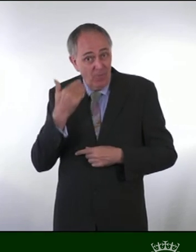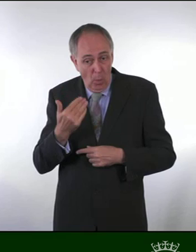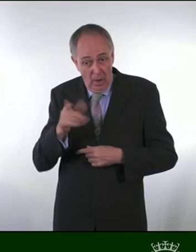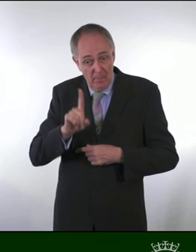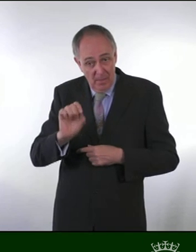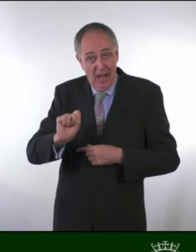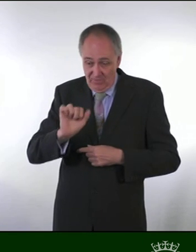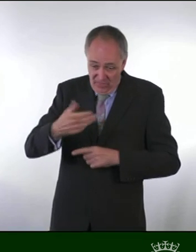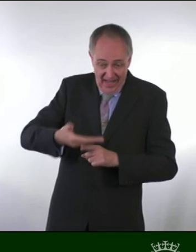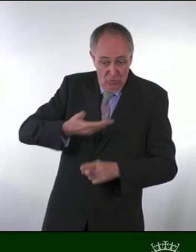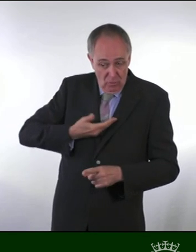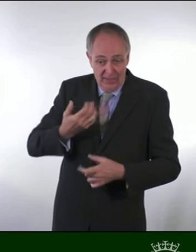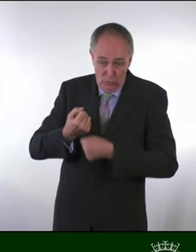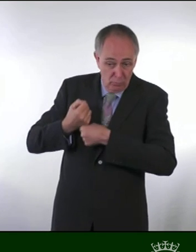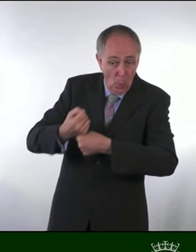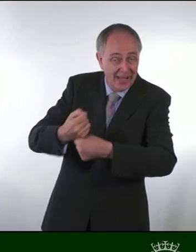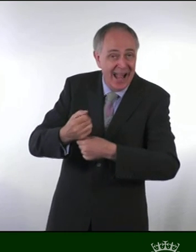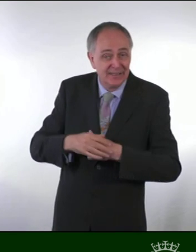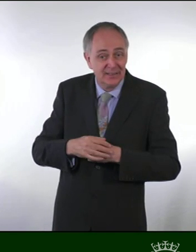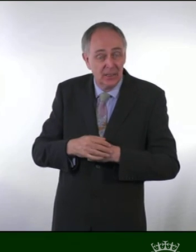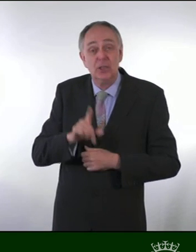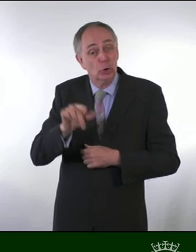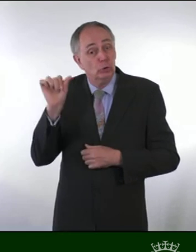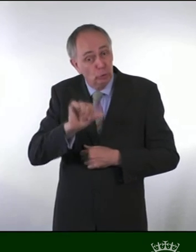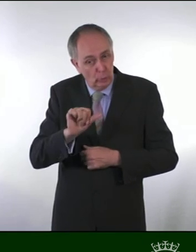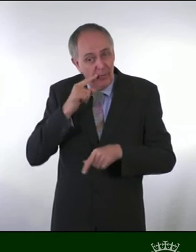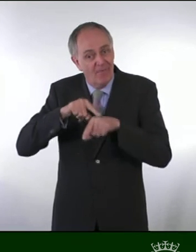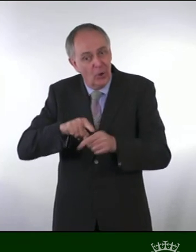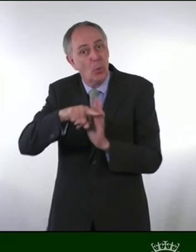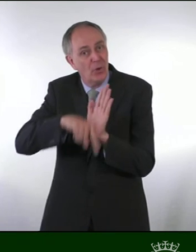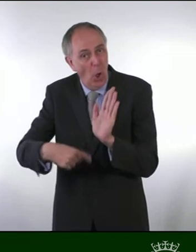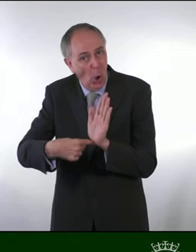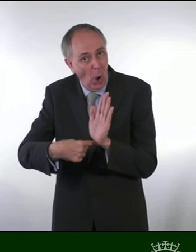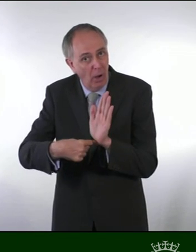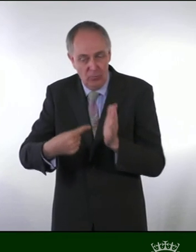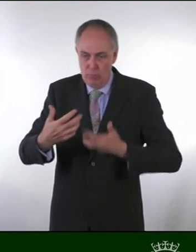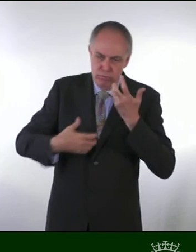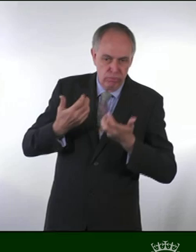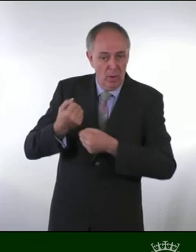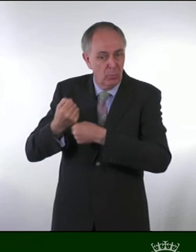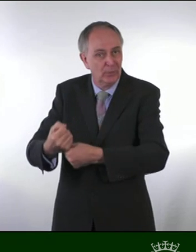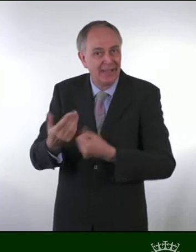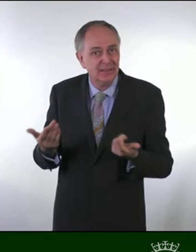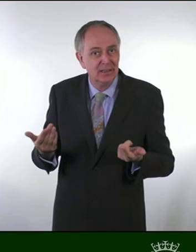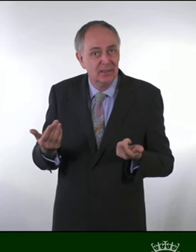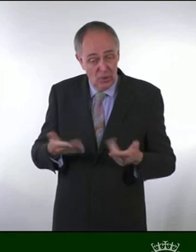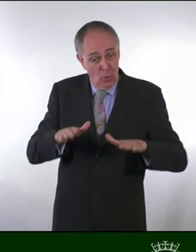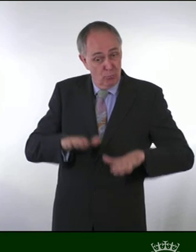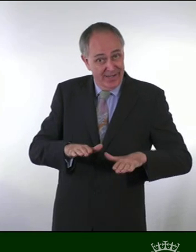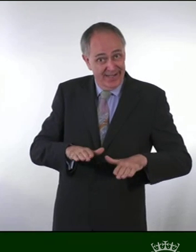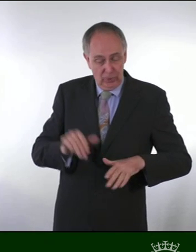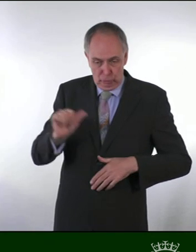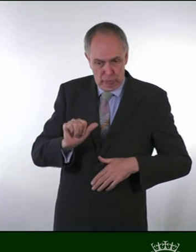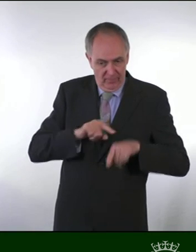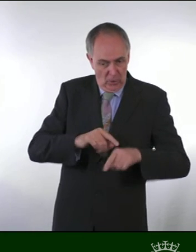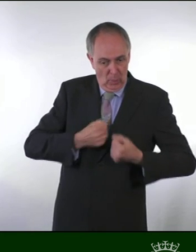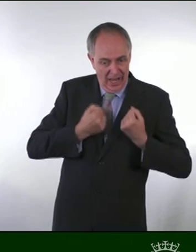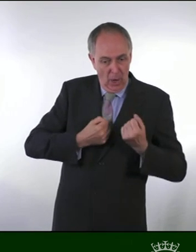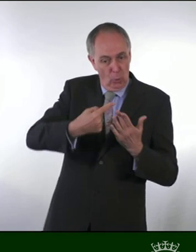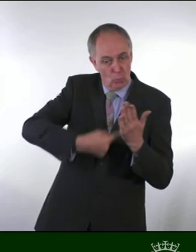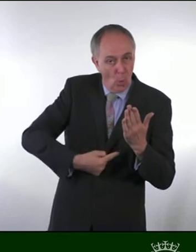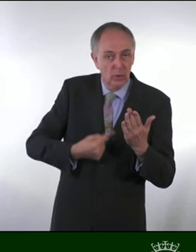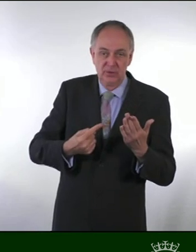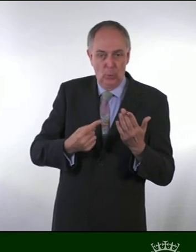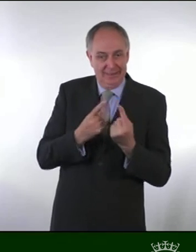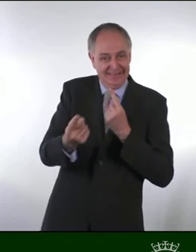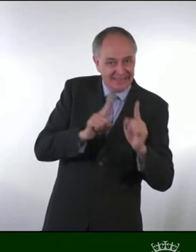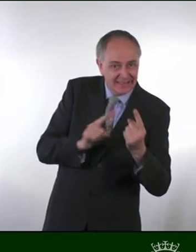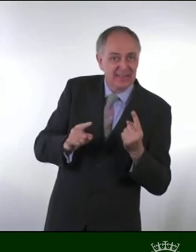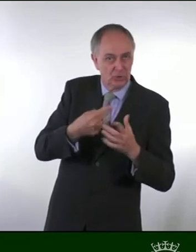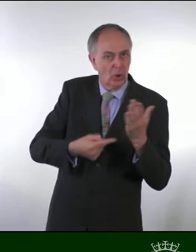The only point I would make to the House is that protests should be carried out lawfully and, in this country, protests should be carried out in accordance with our rules on social distancing.